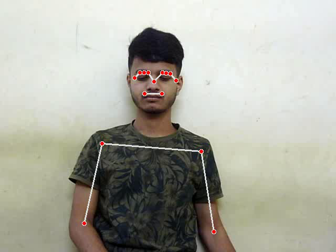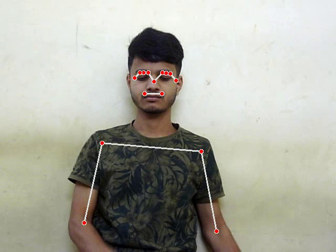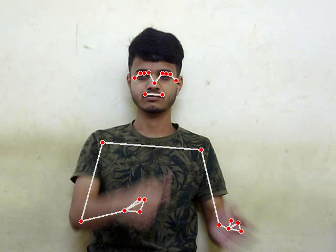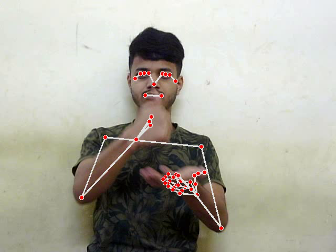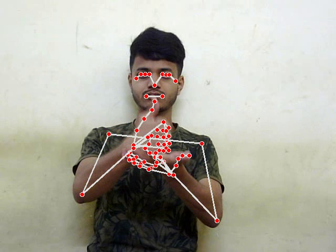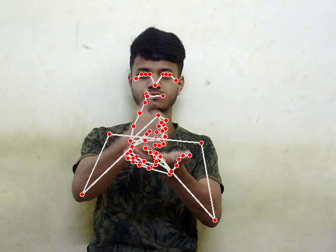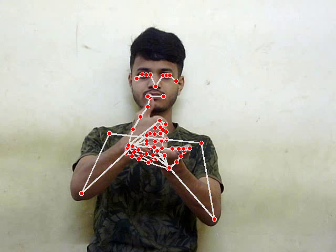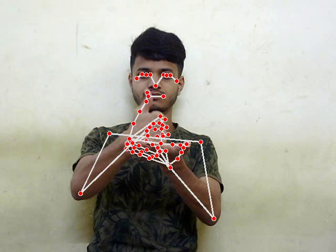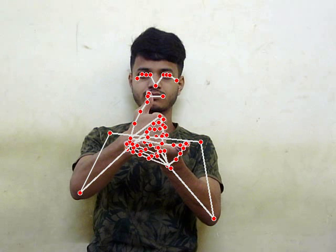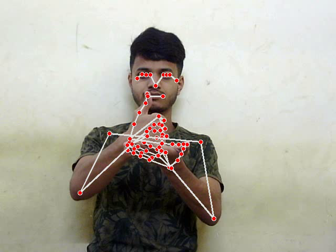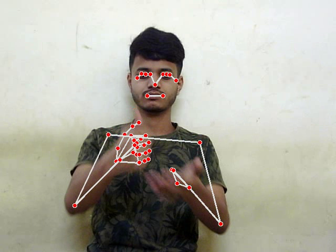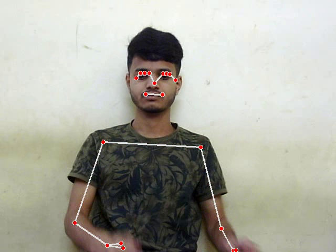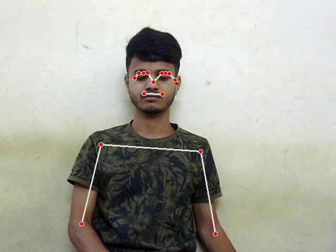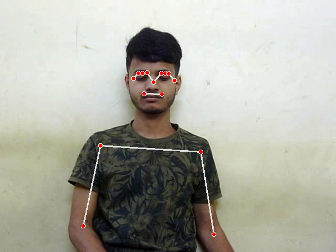help